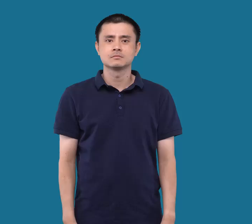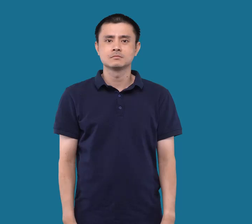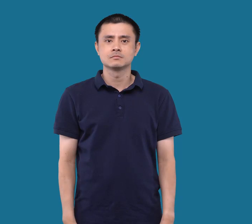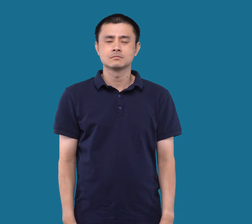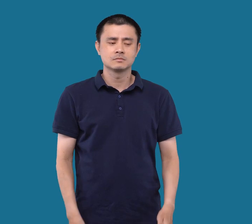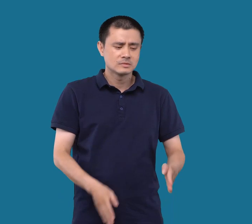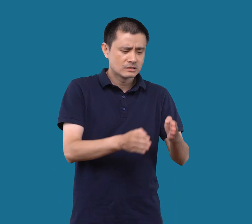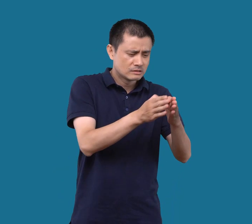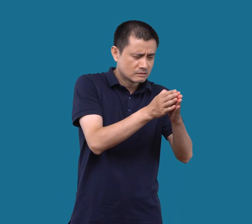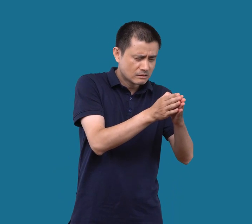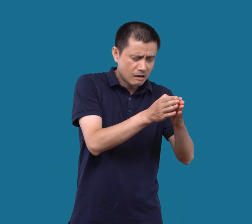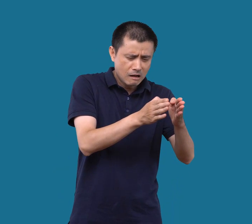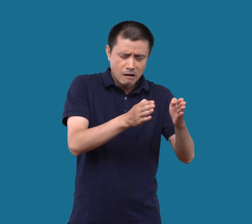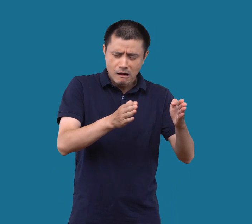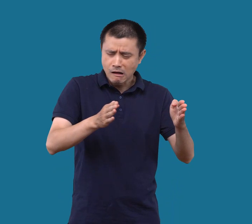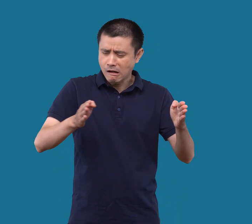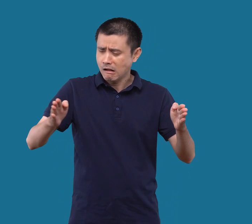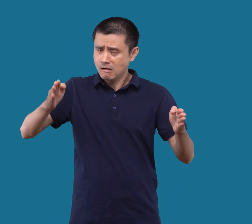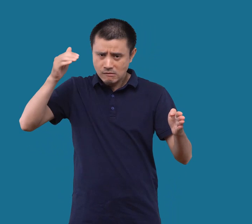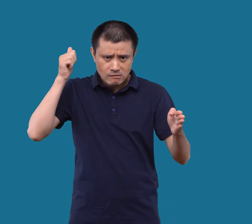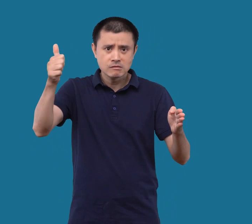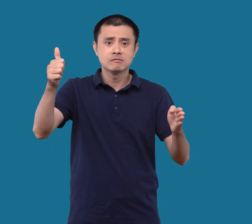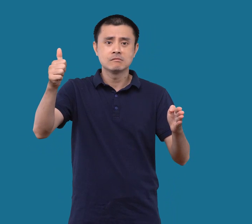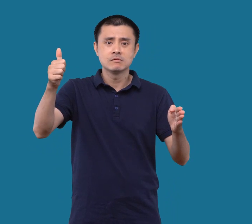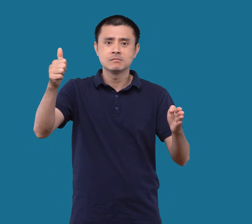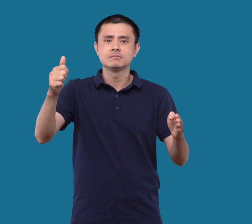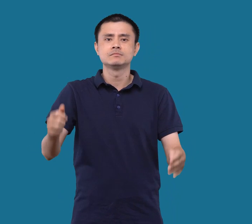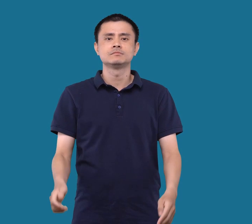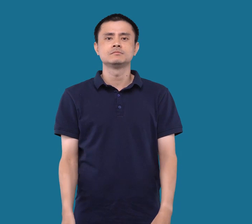dài nhất